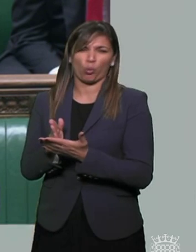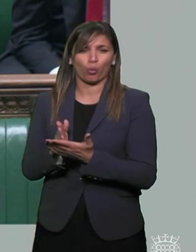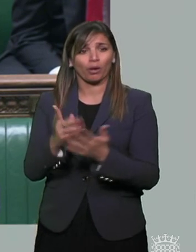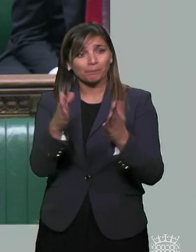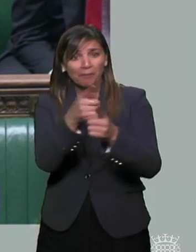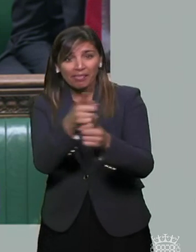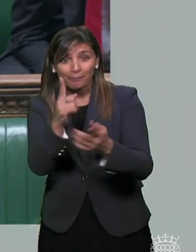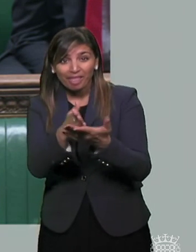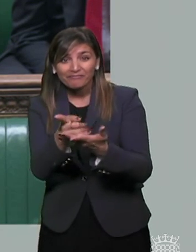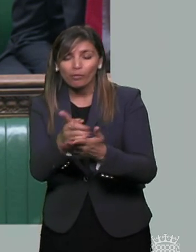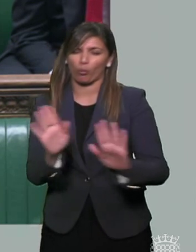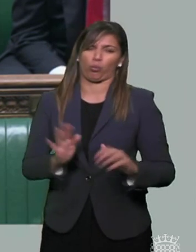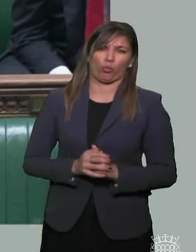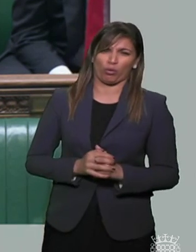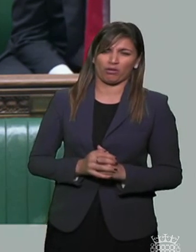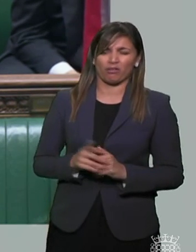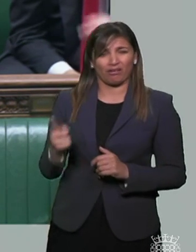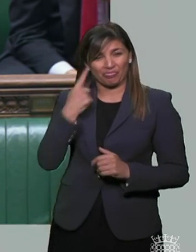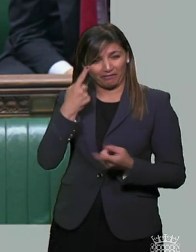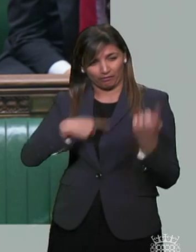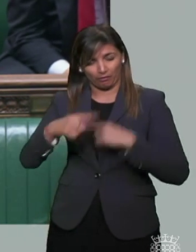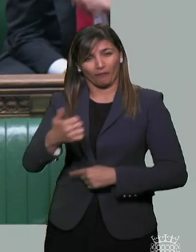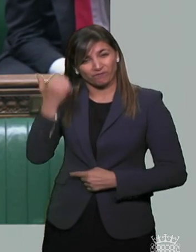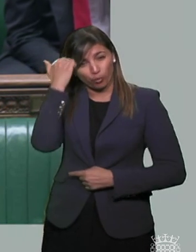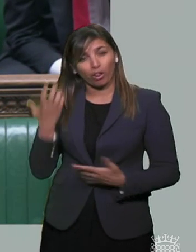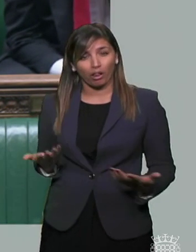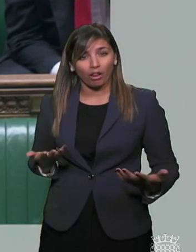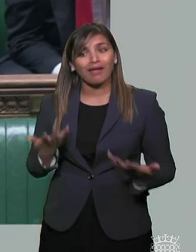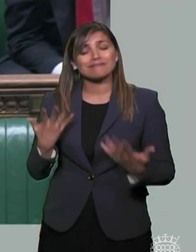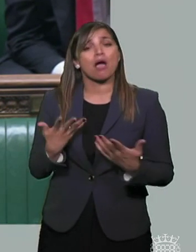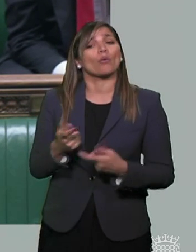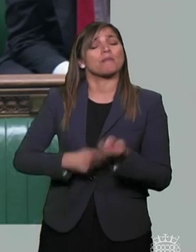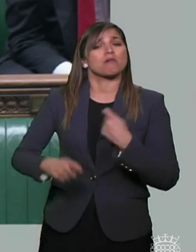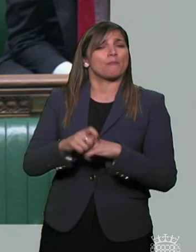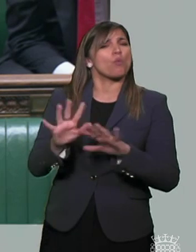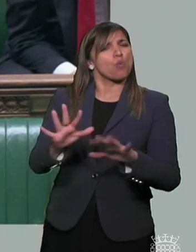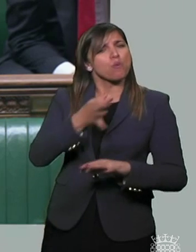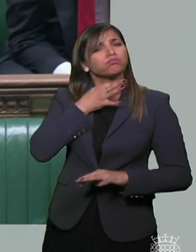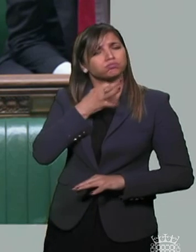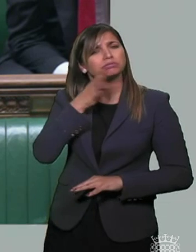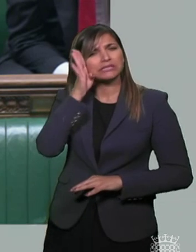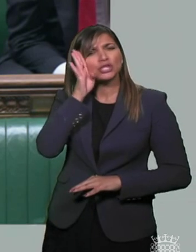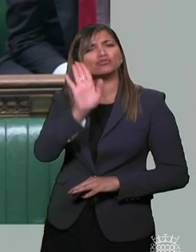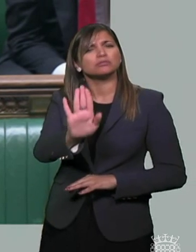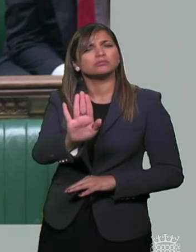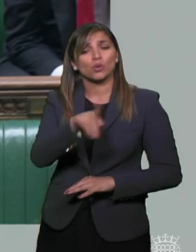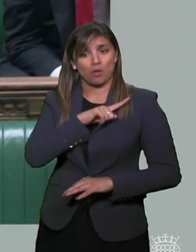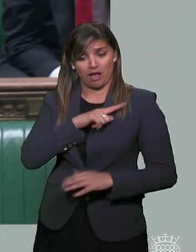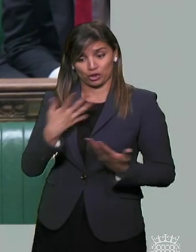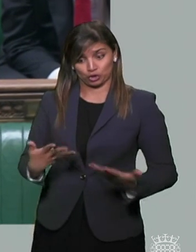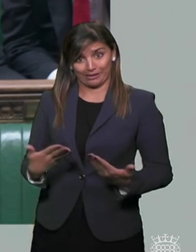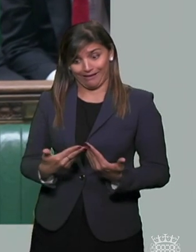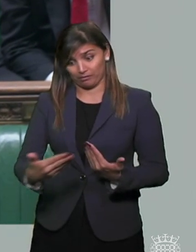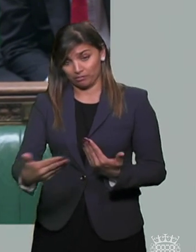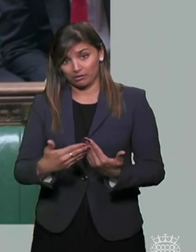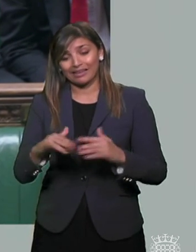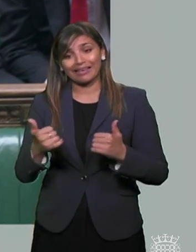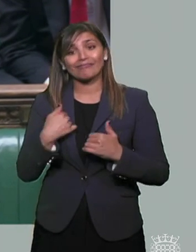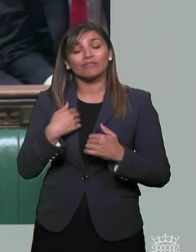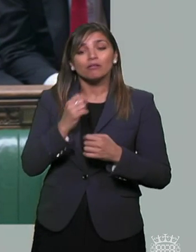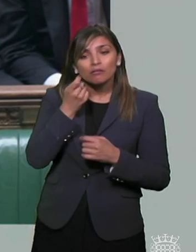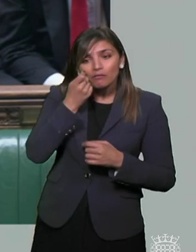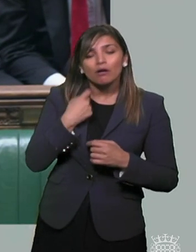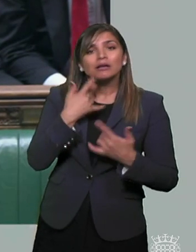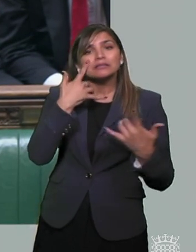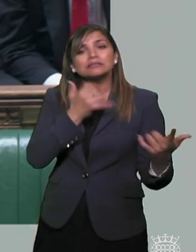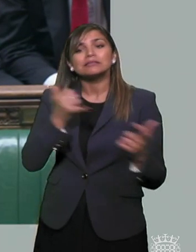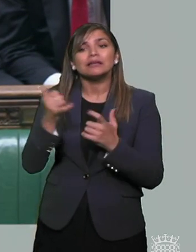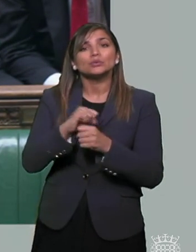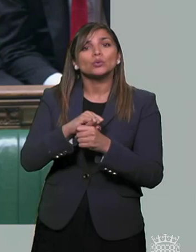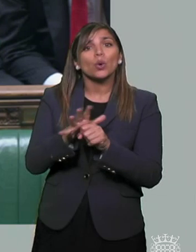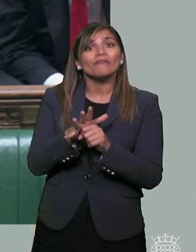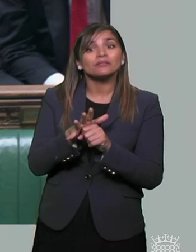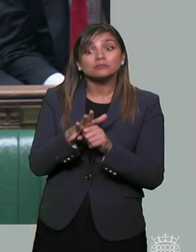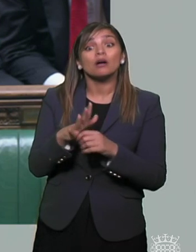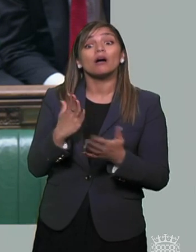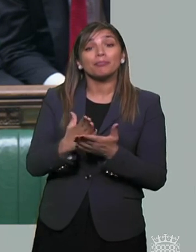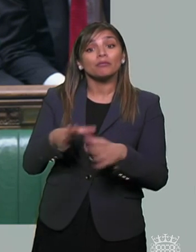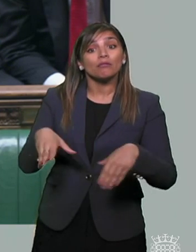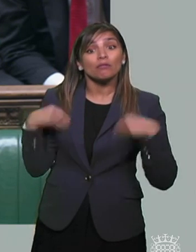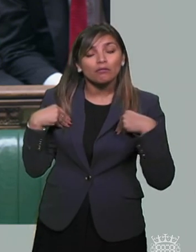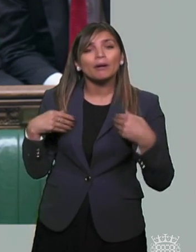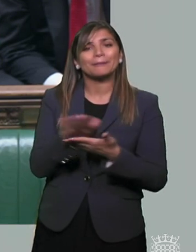He is taking the public for fools and it is becoming dangerous, because from today, anyone who tests positive for coronavirus faces a second Christmas in isolation.